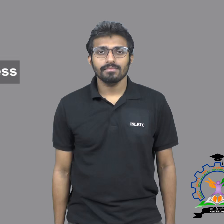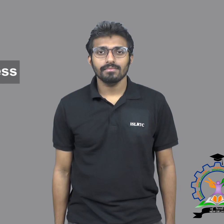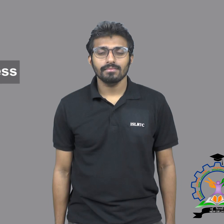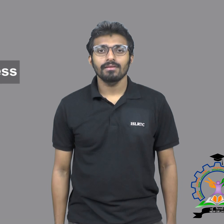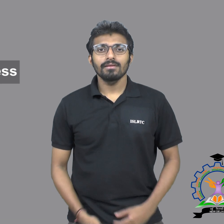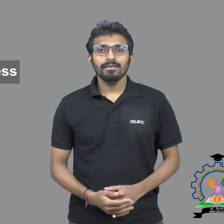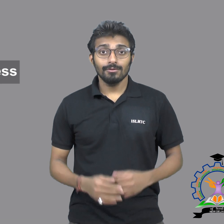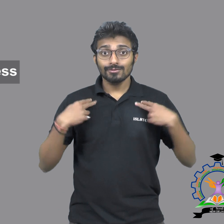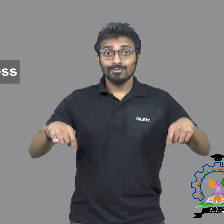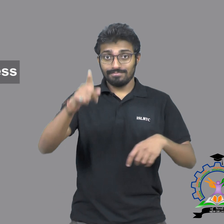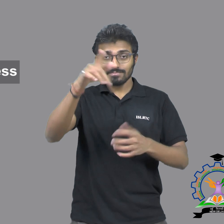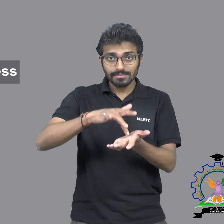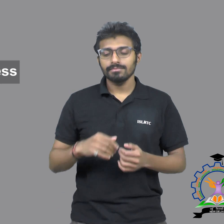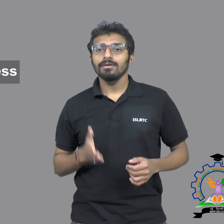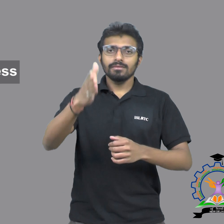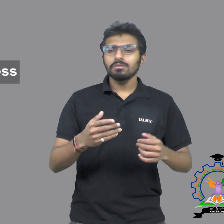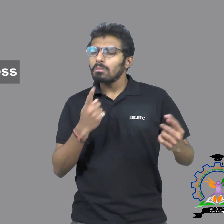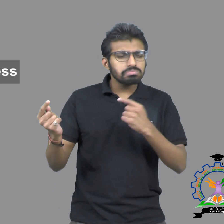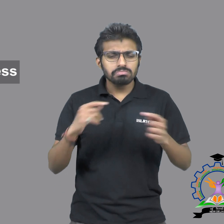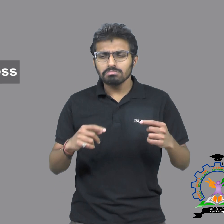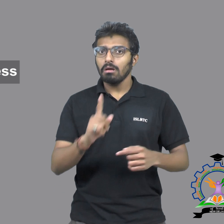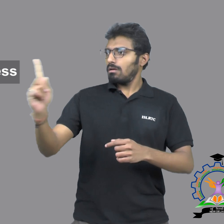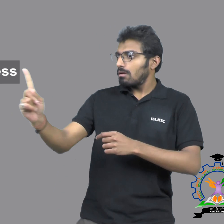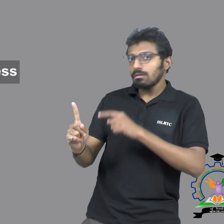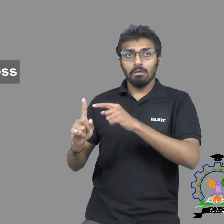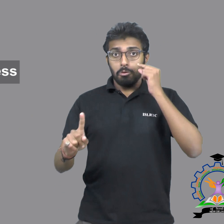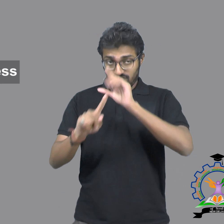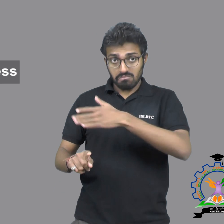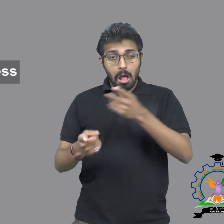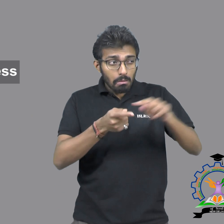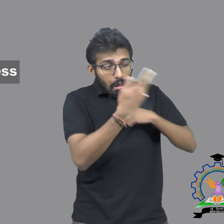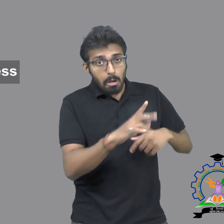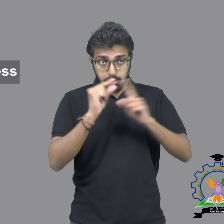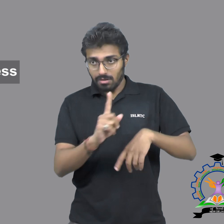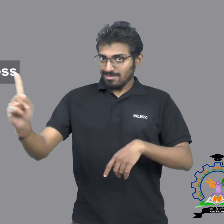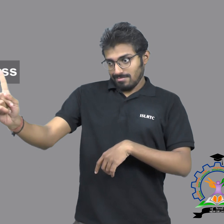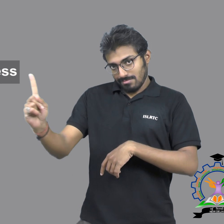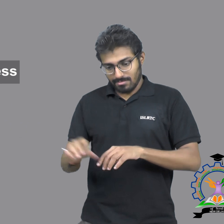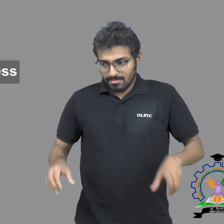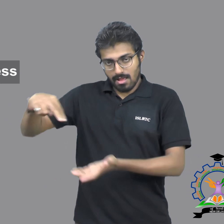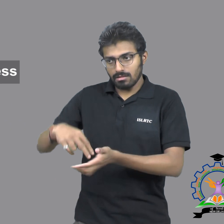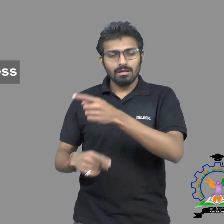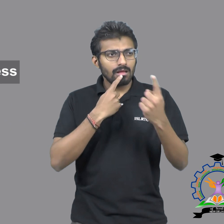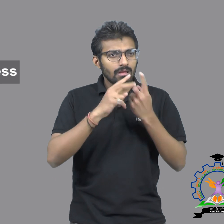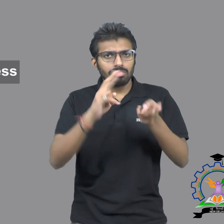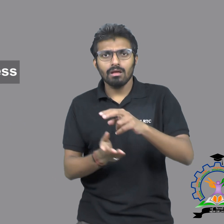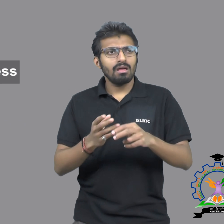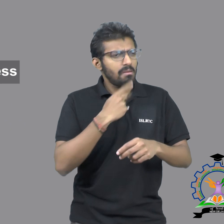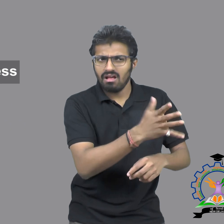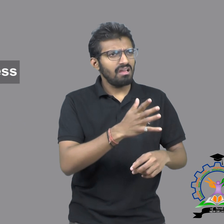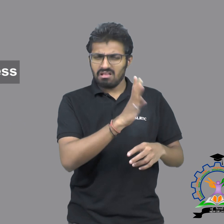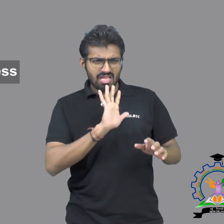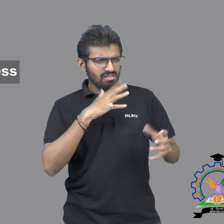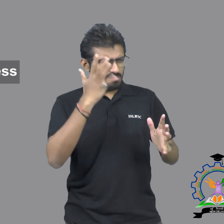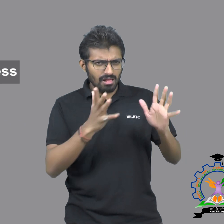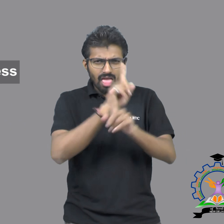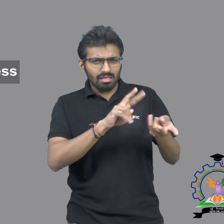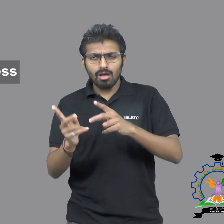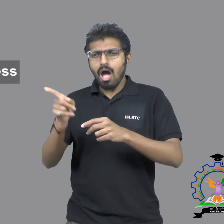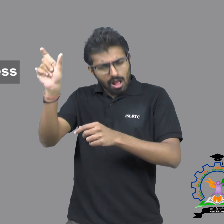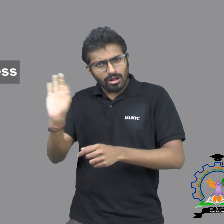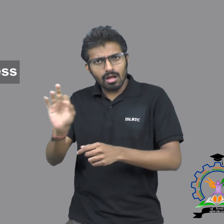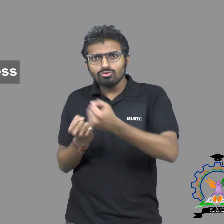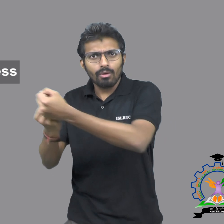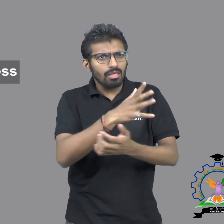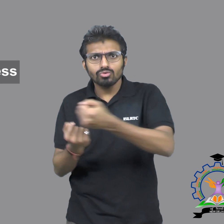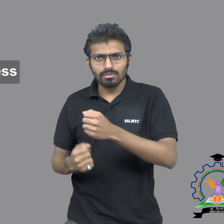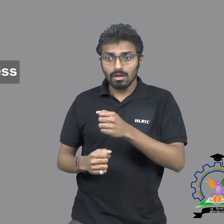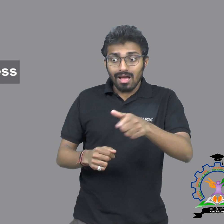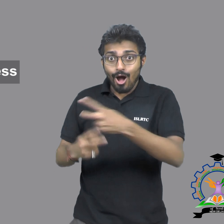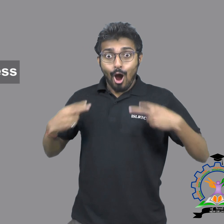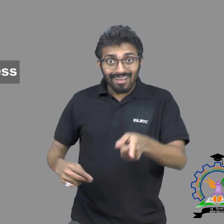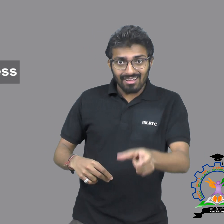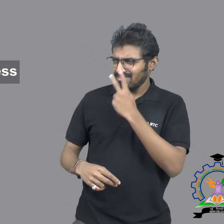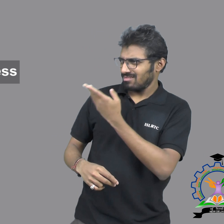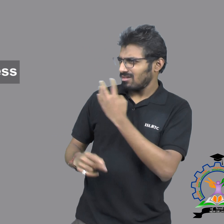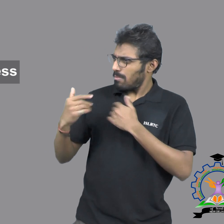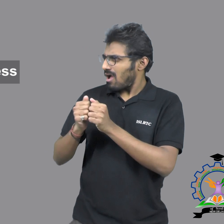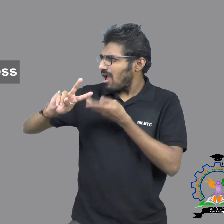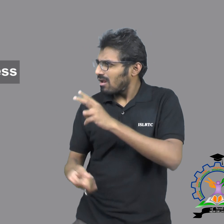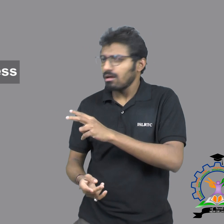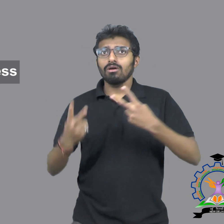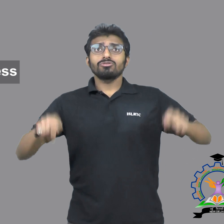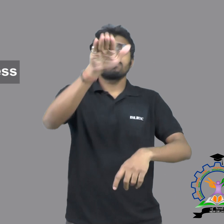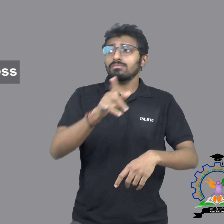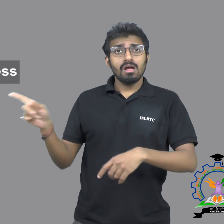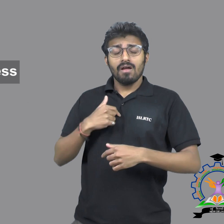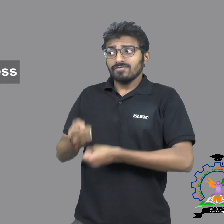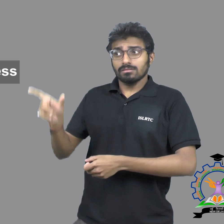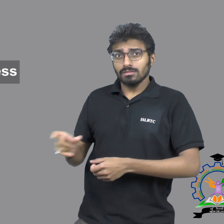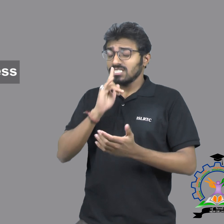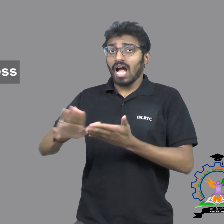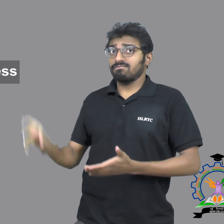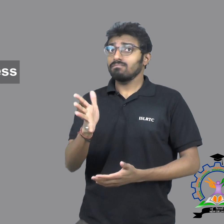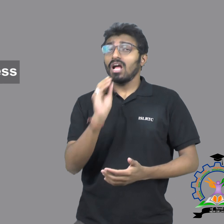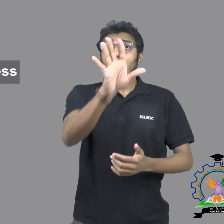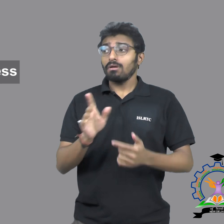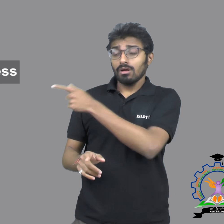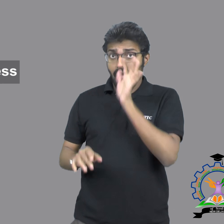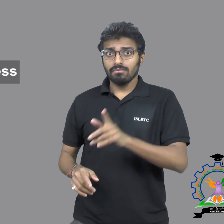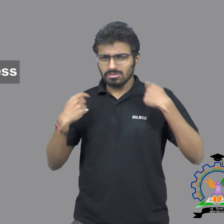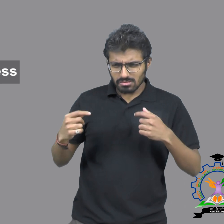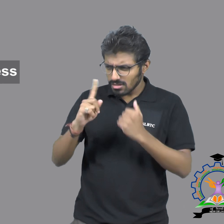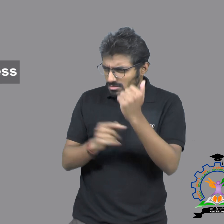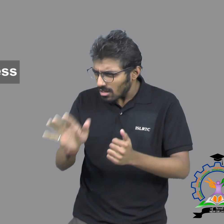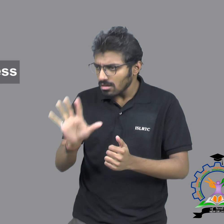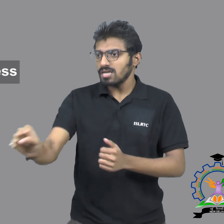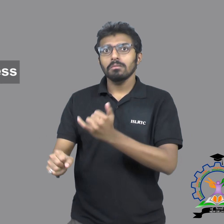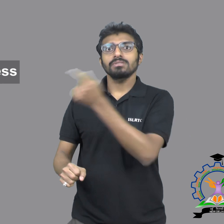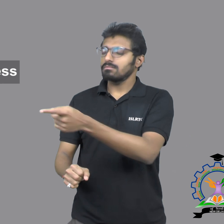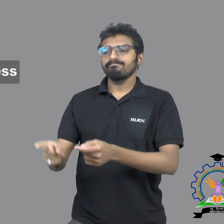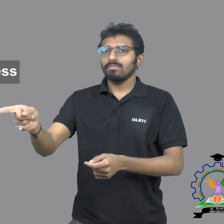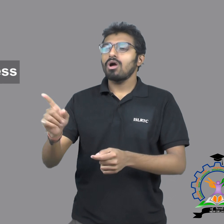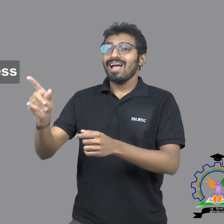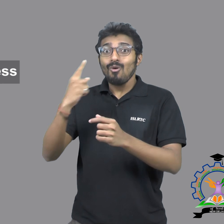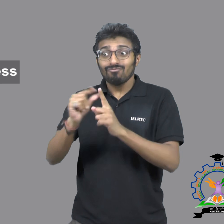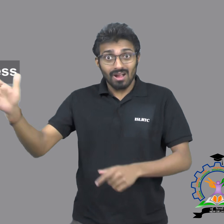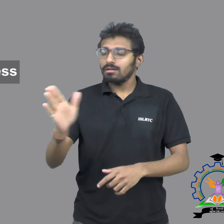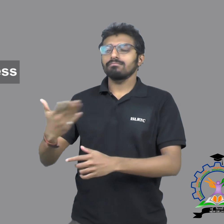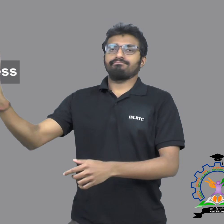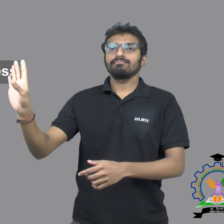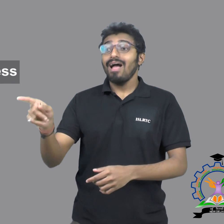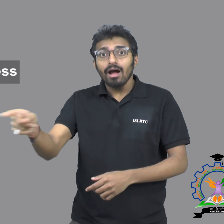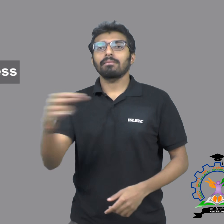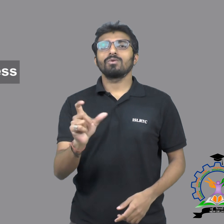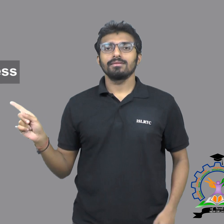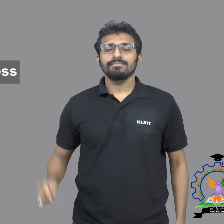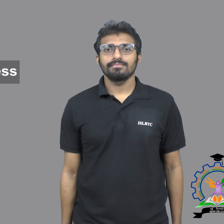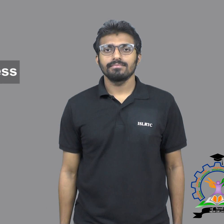Impeachment of Witness